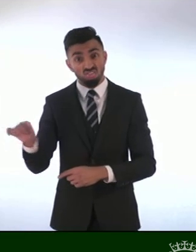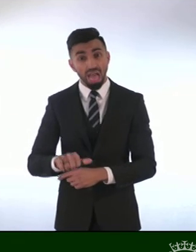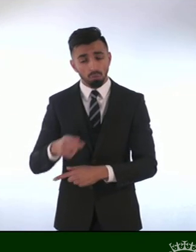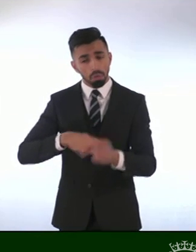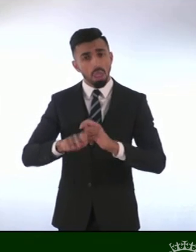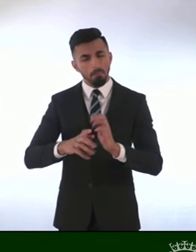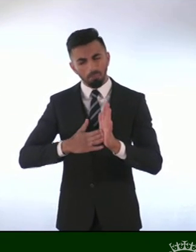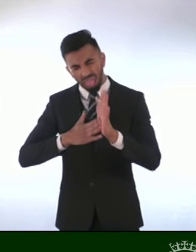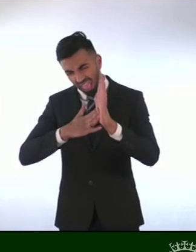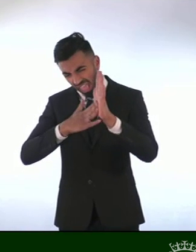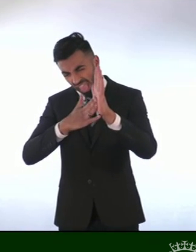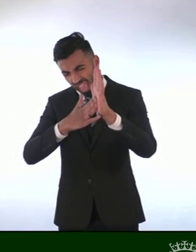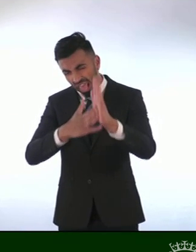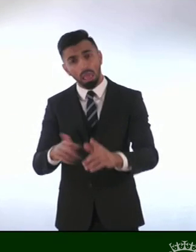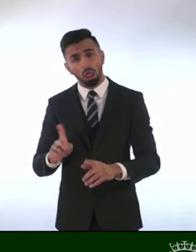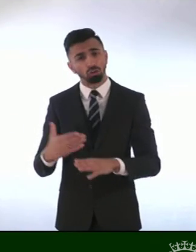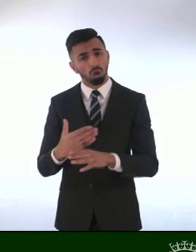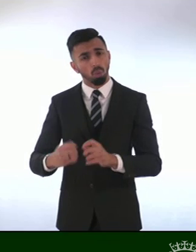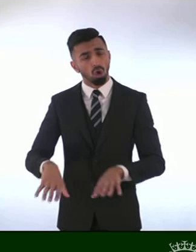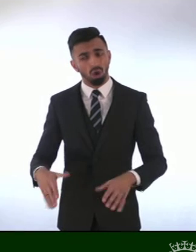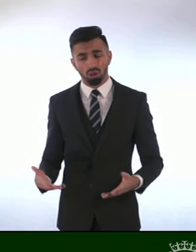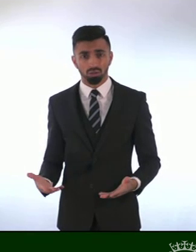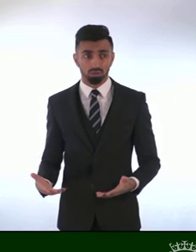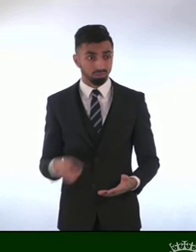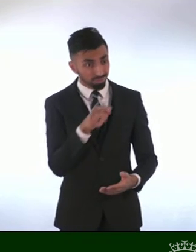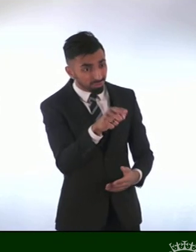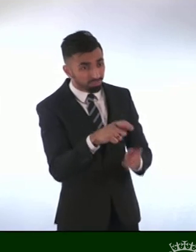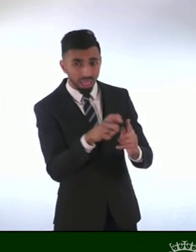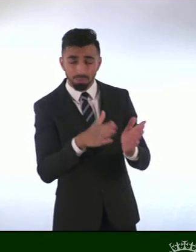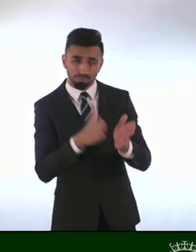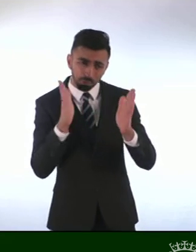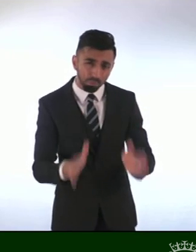They need reassurance and support, and they need it today.